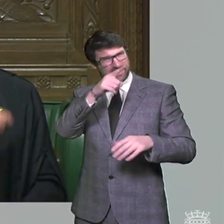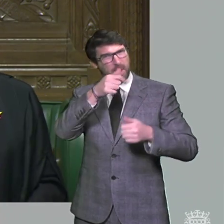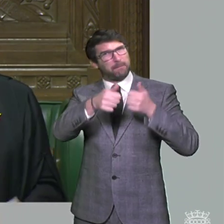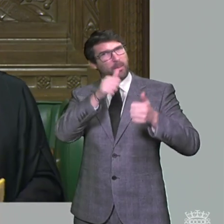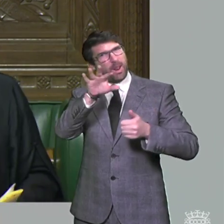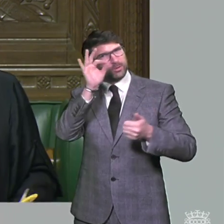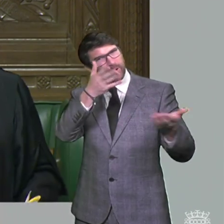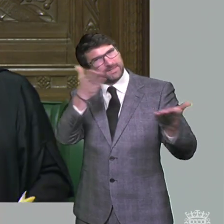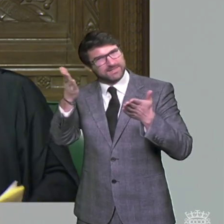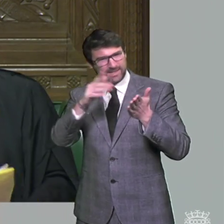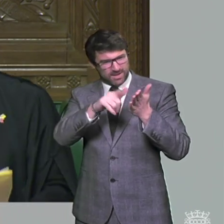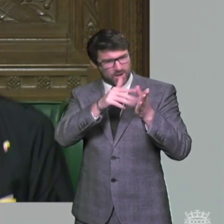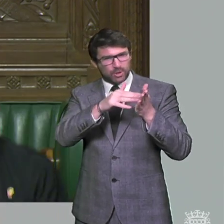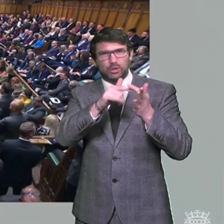Come on, James Grundy—you have a future.